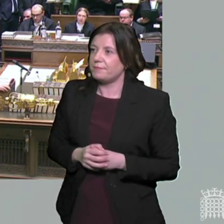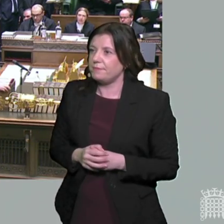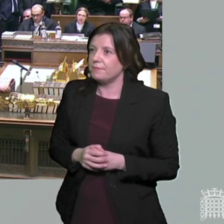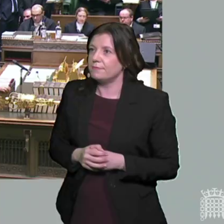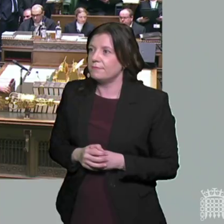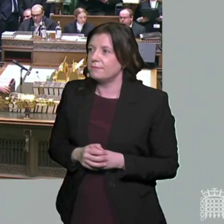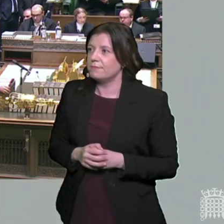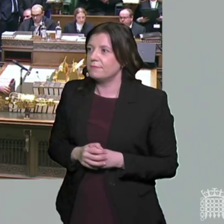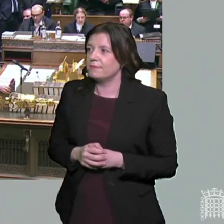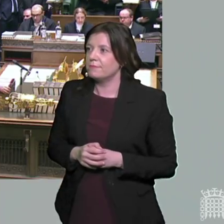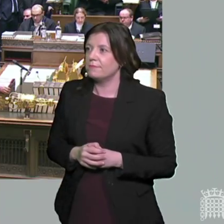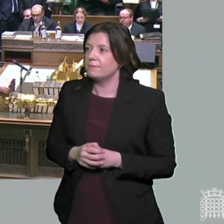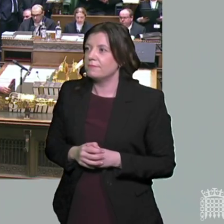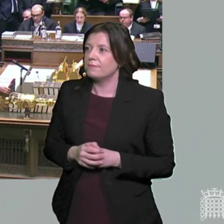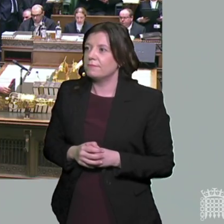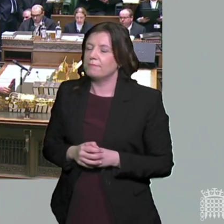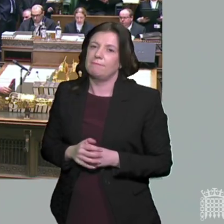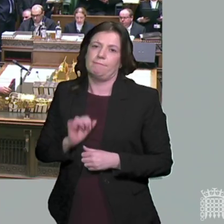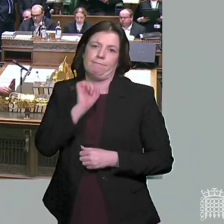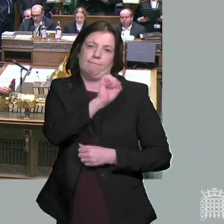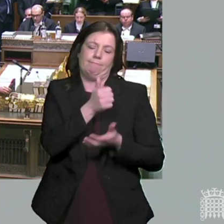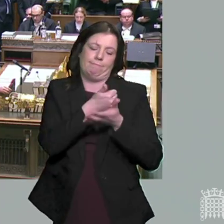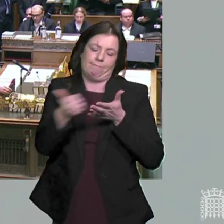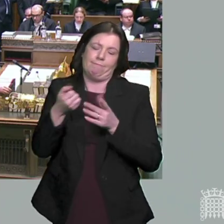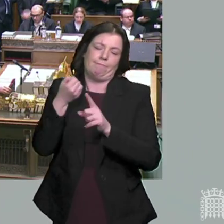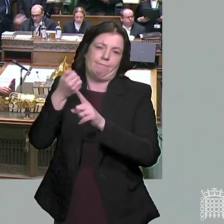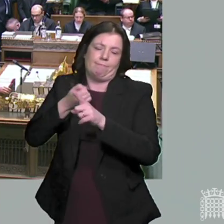My right honourable Friend is a strong campaigner on this front.